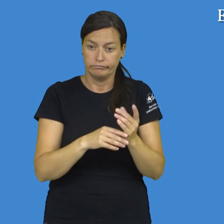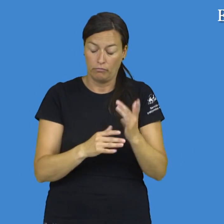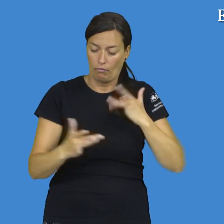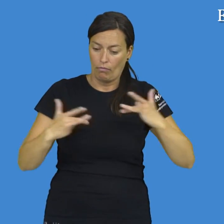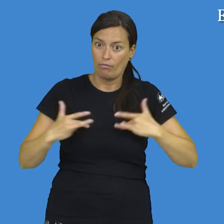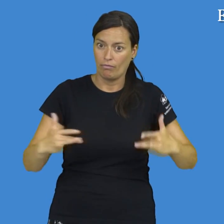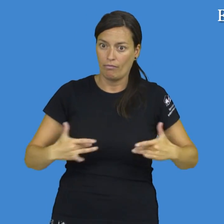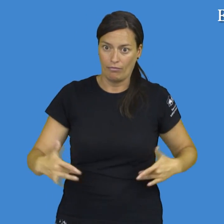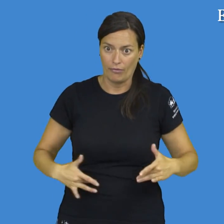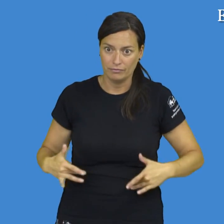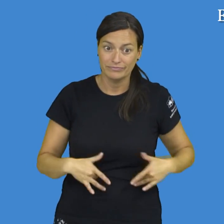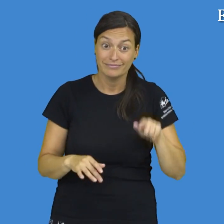síntoma